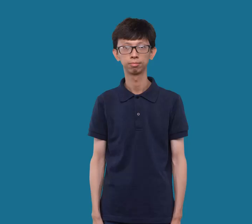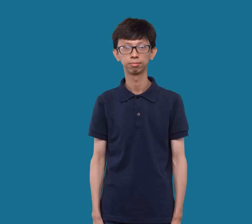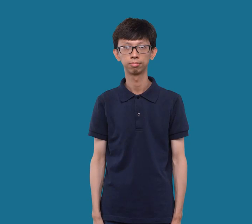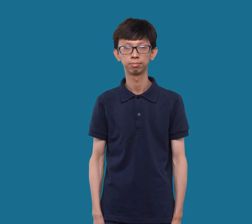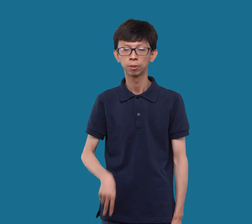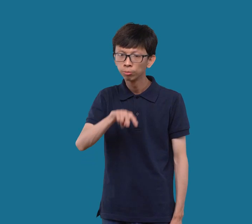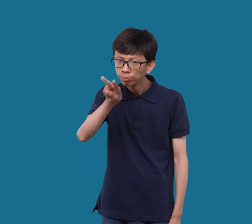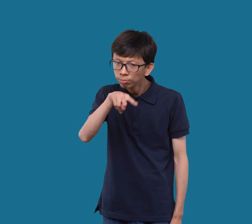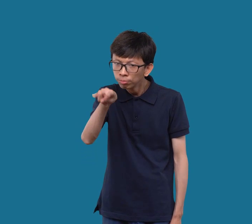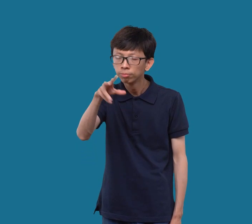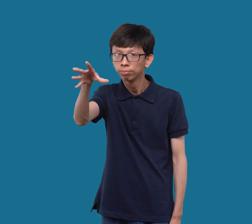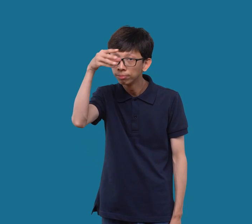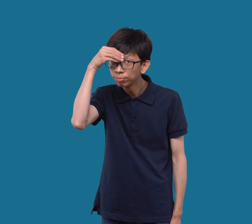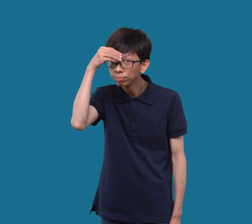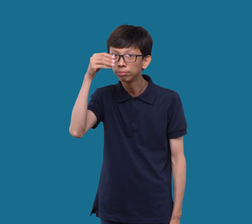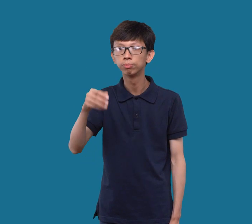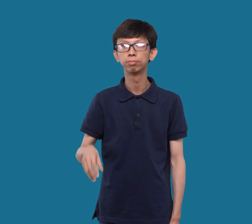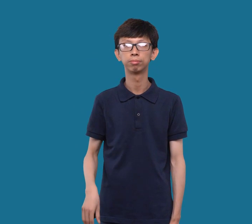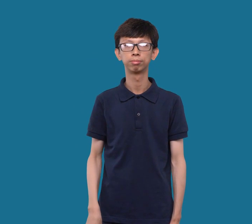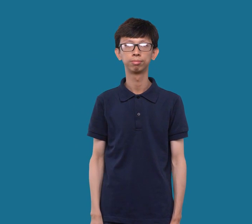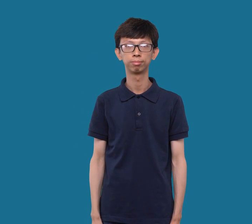tìm hiểu